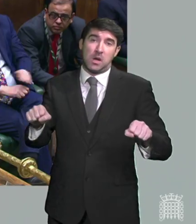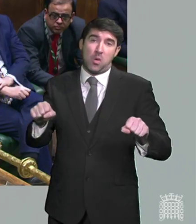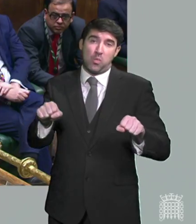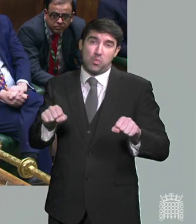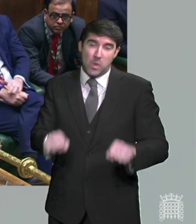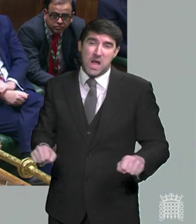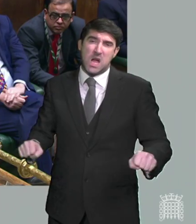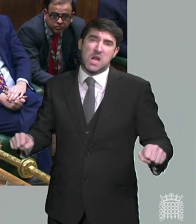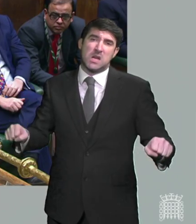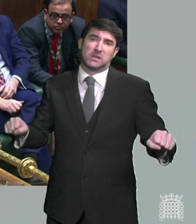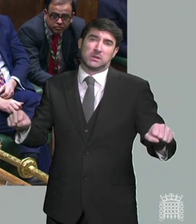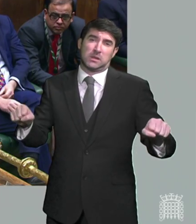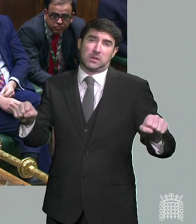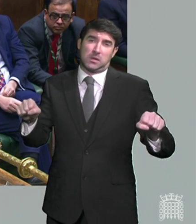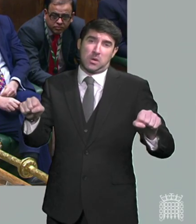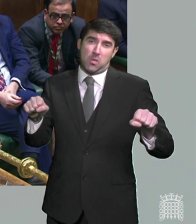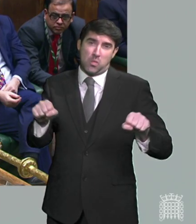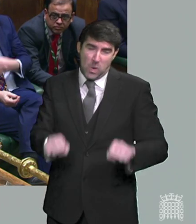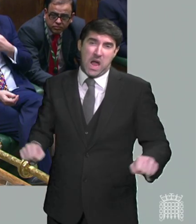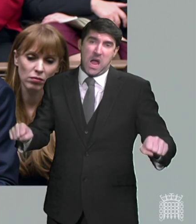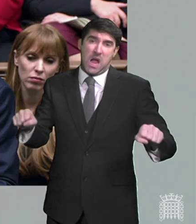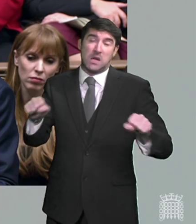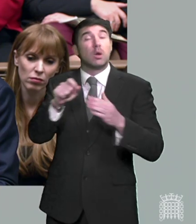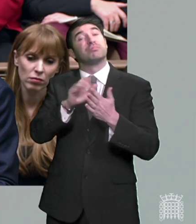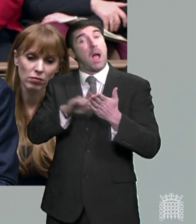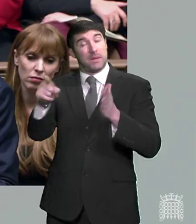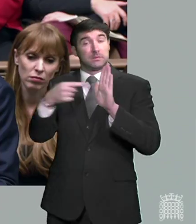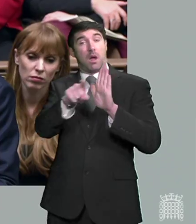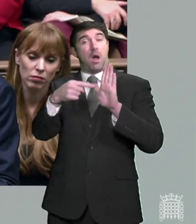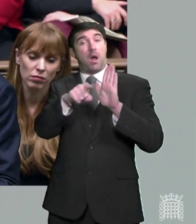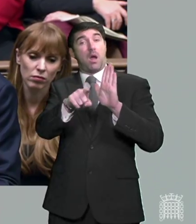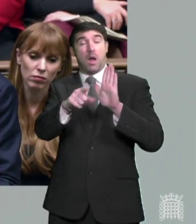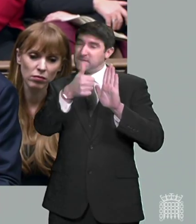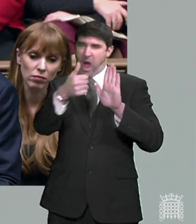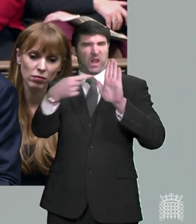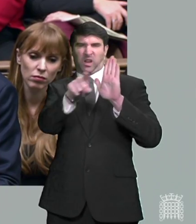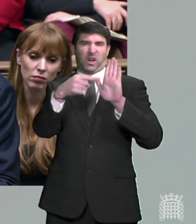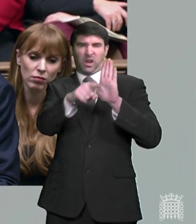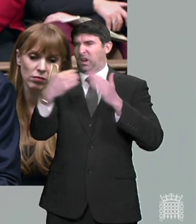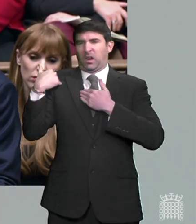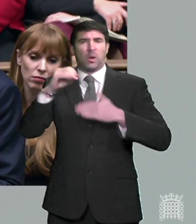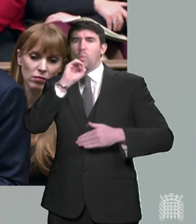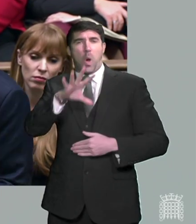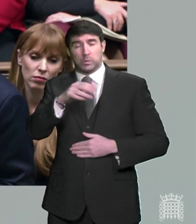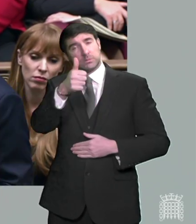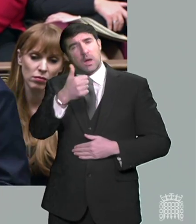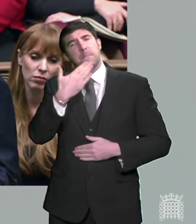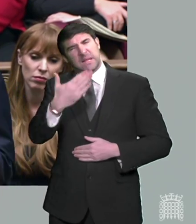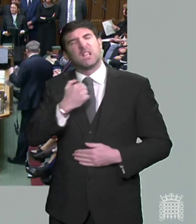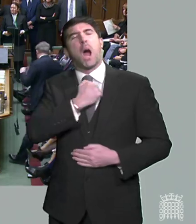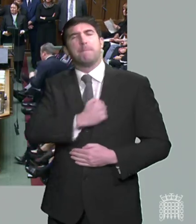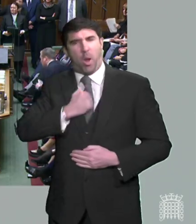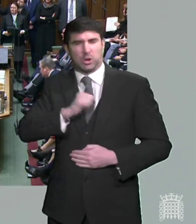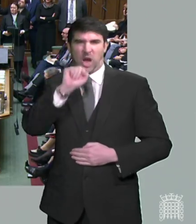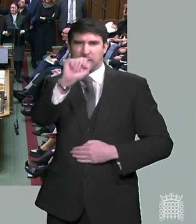If the Prime Minister will not answer any questions, will he at least apologise for the lethal chaos under his watch?